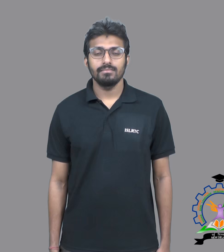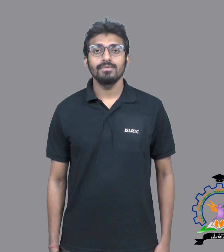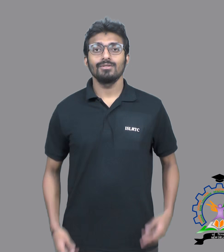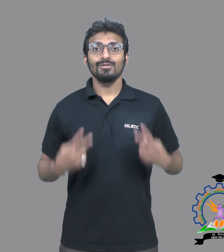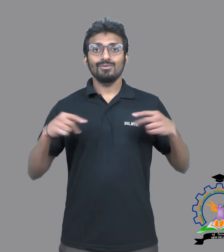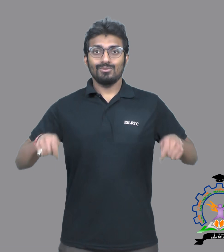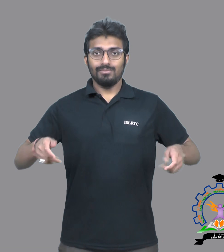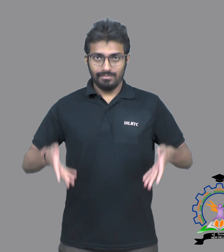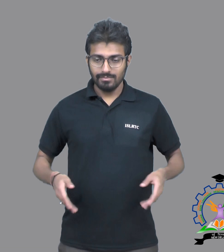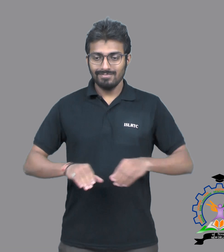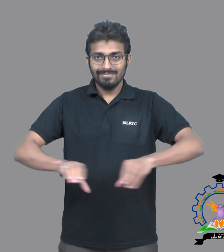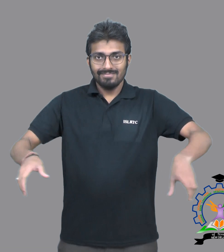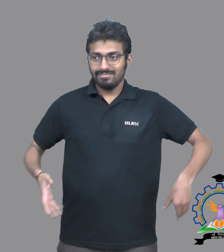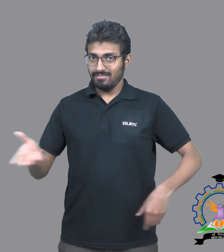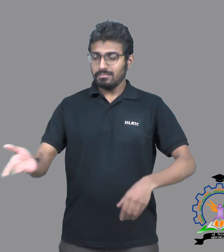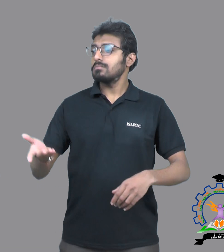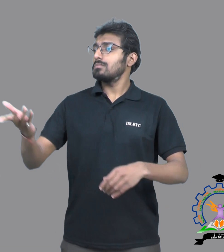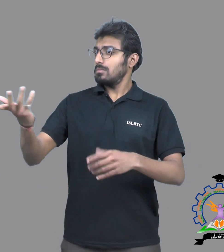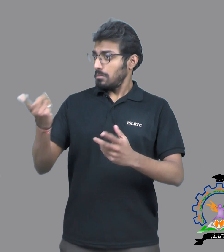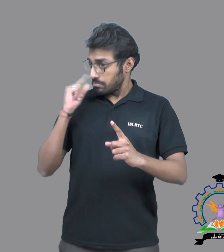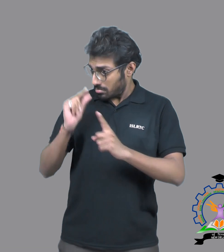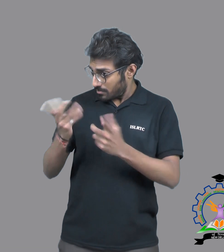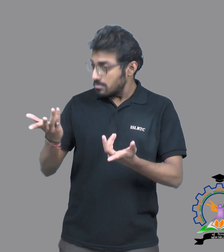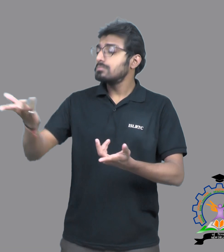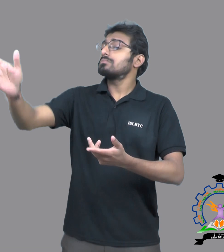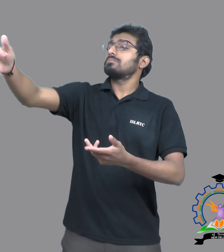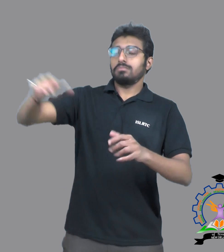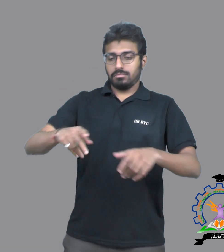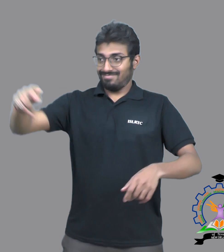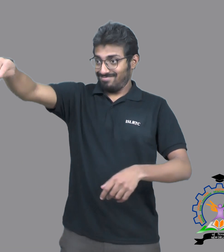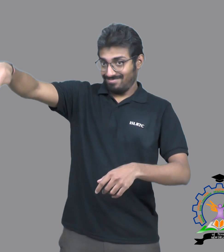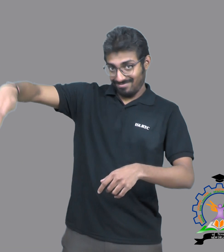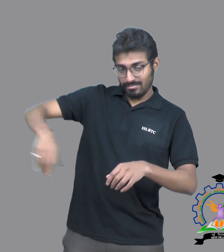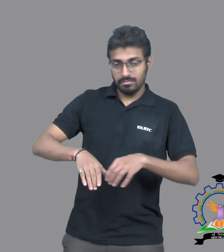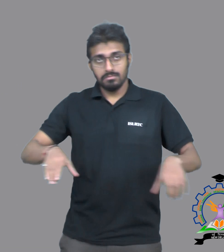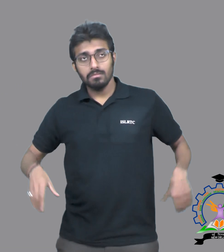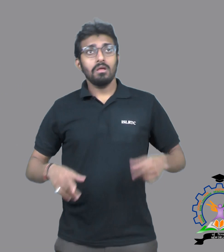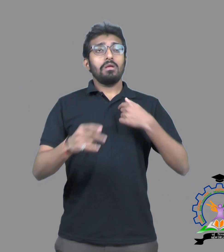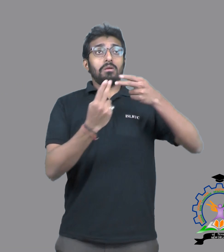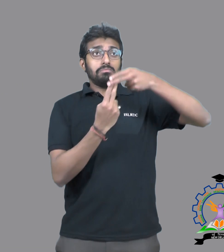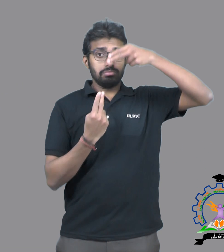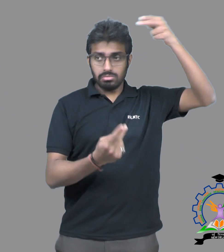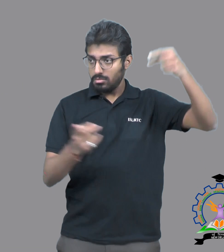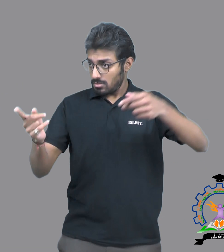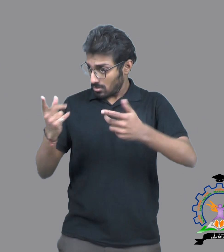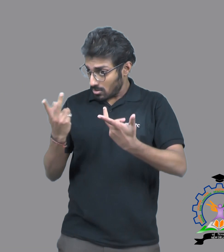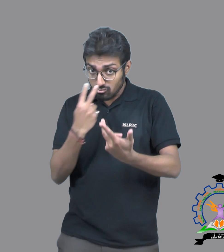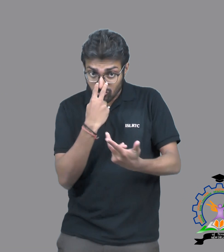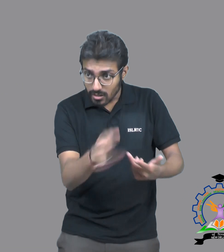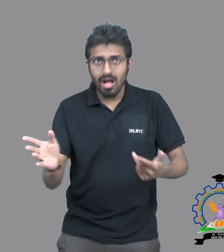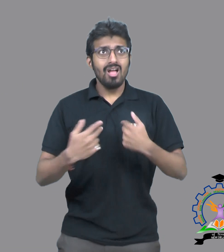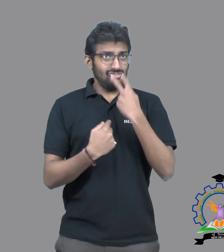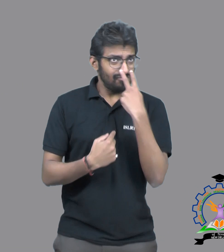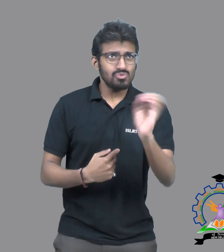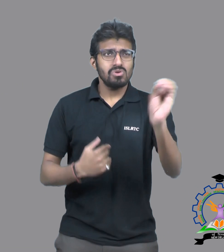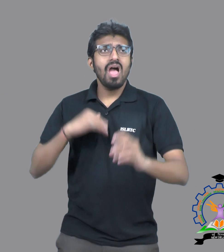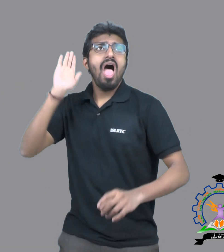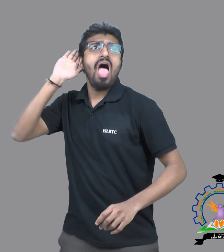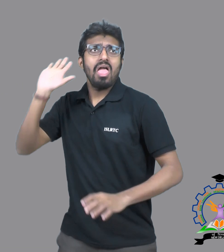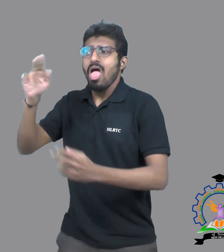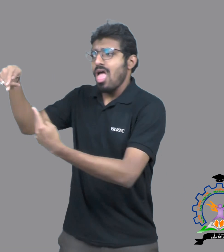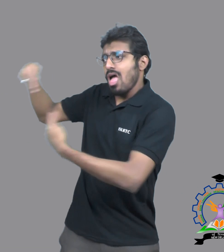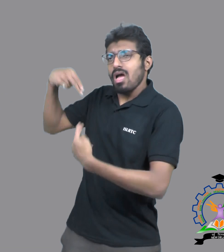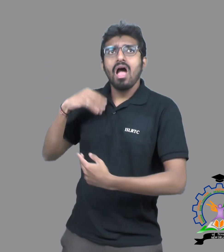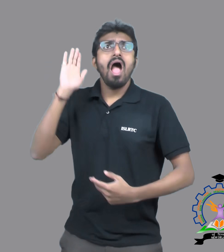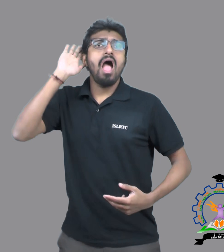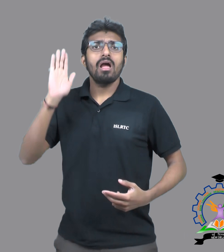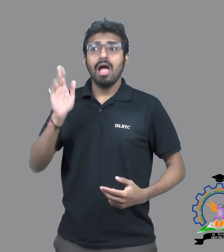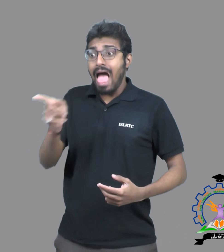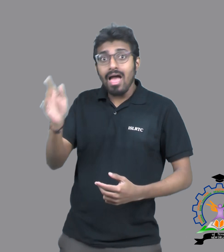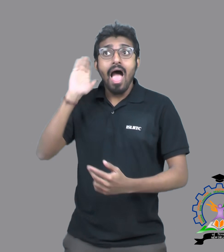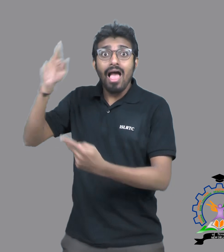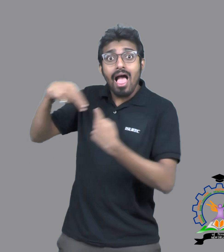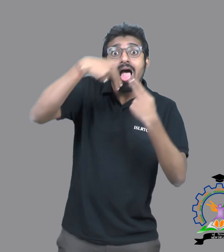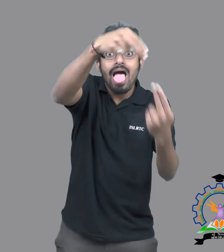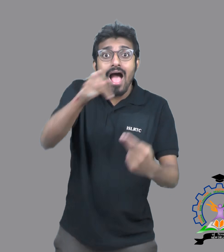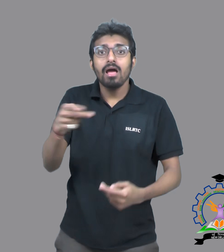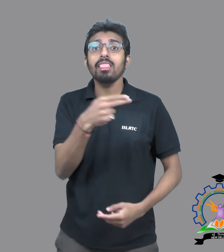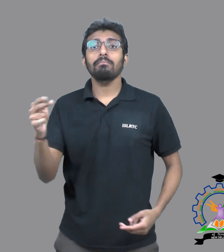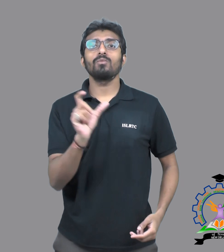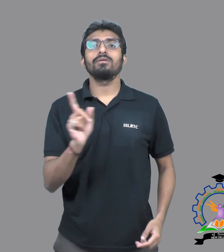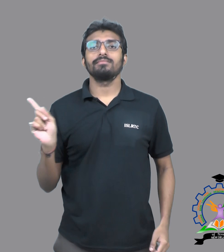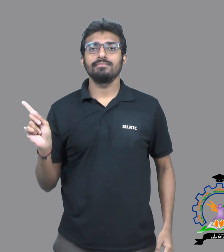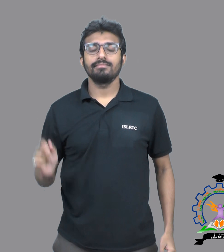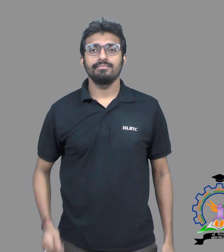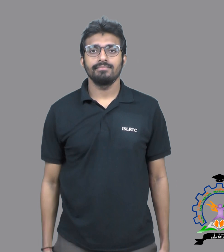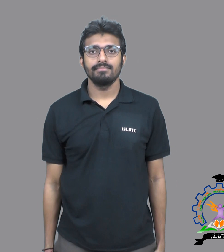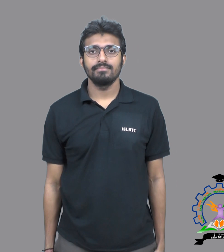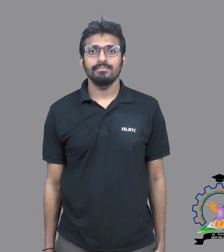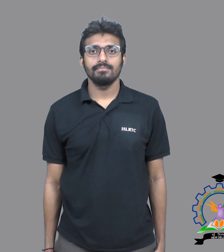Hearsay